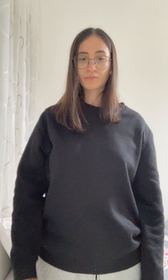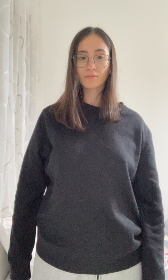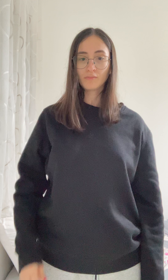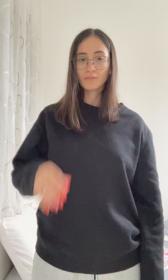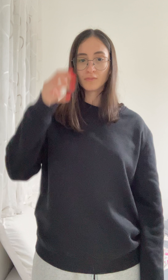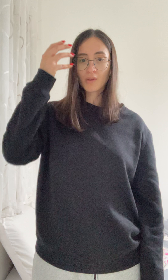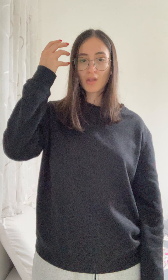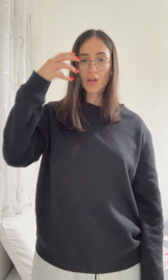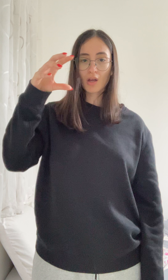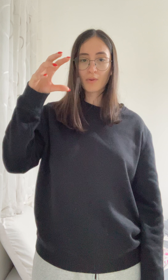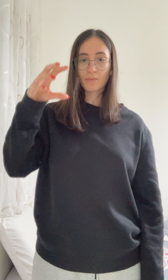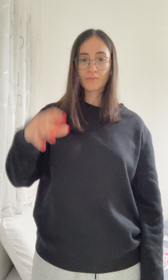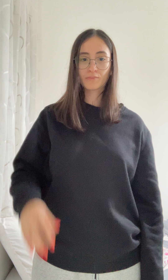חם